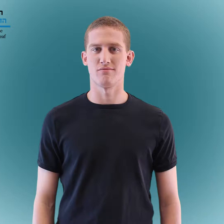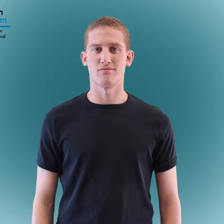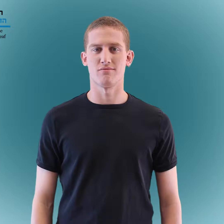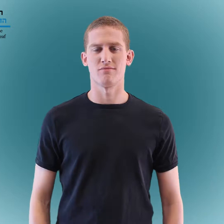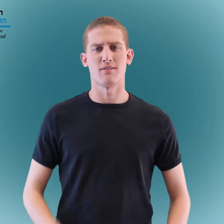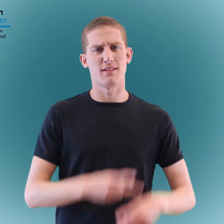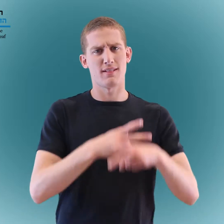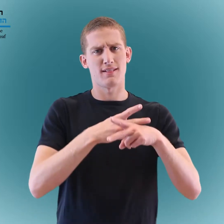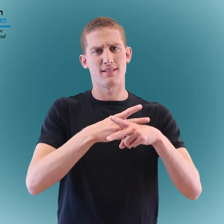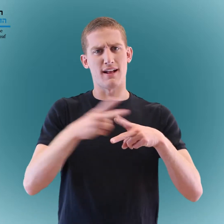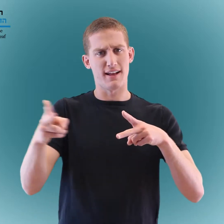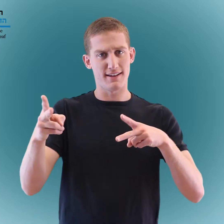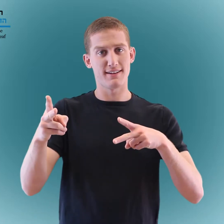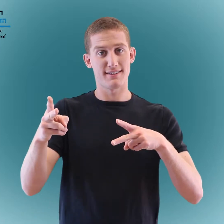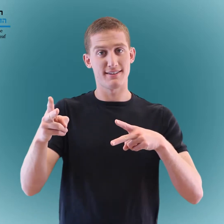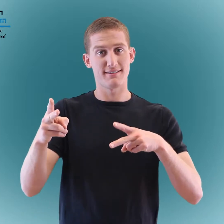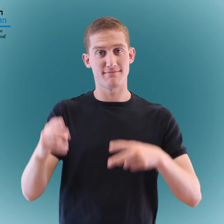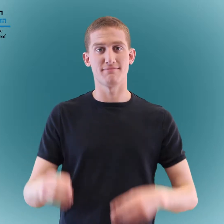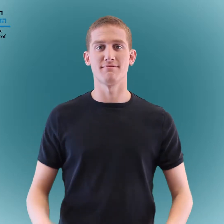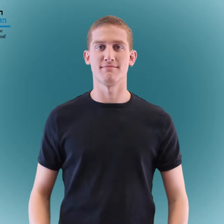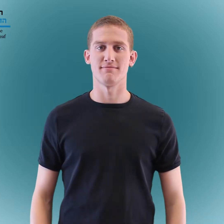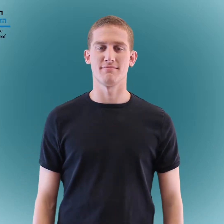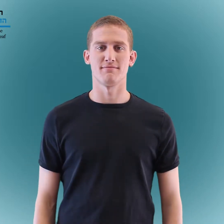נקי